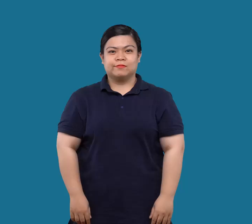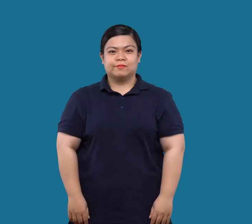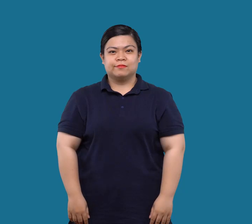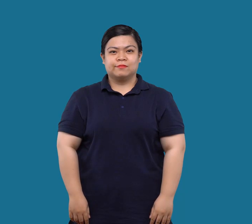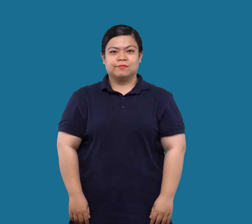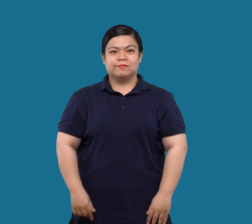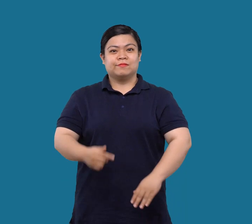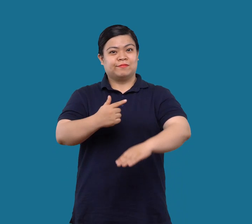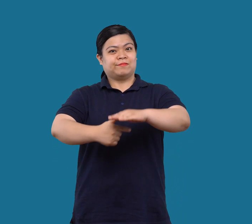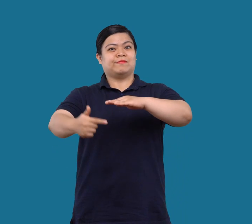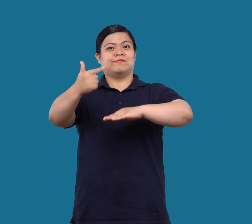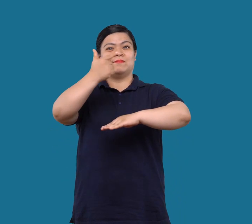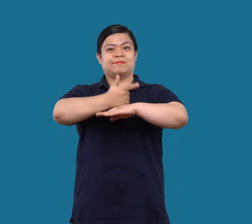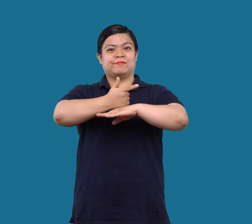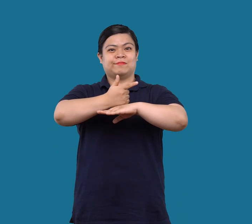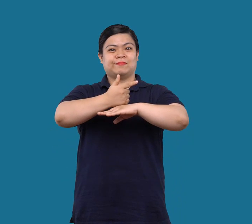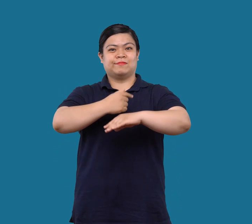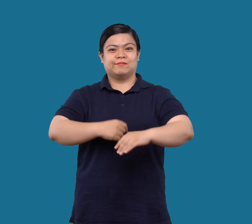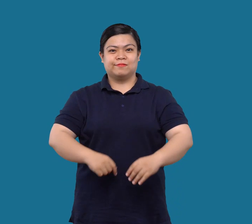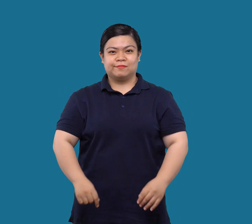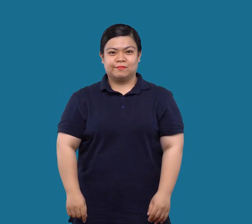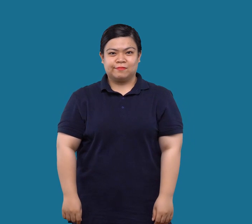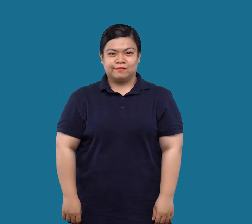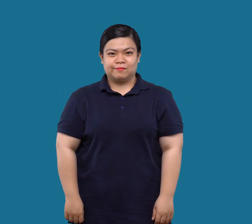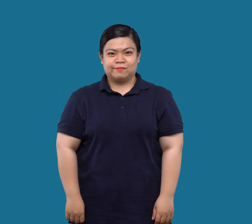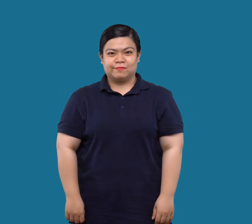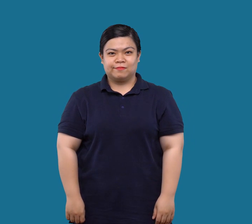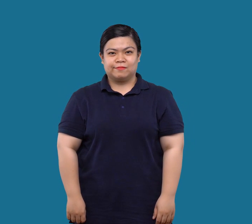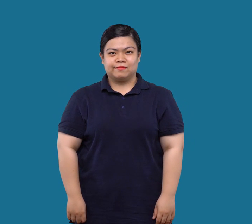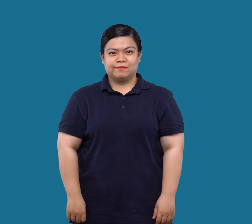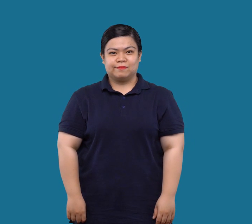thành lập